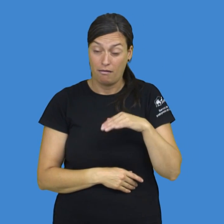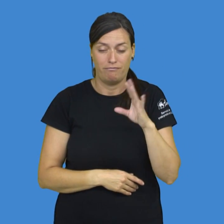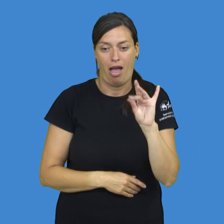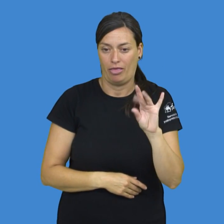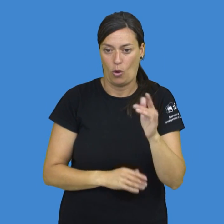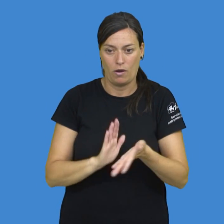azúcar